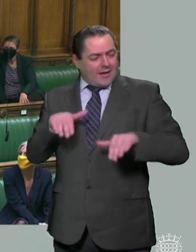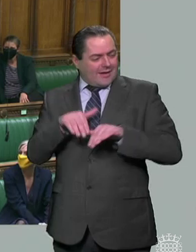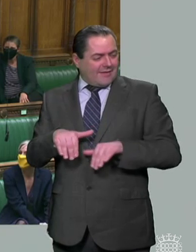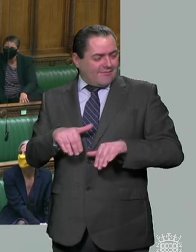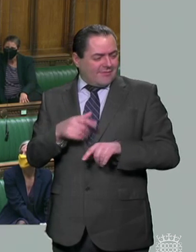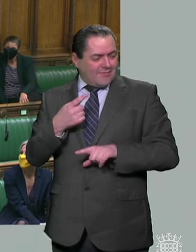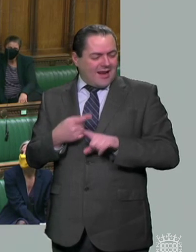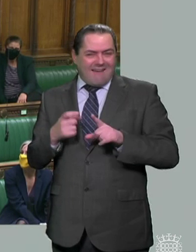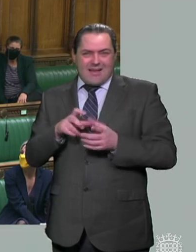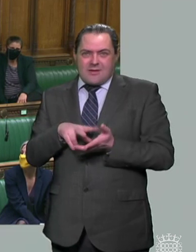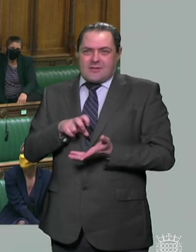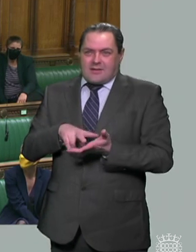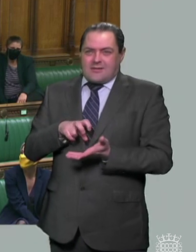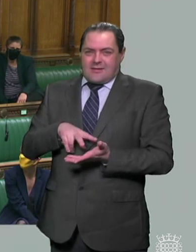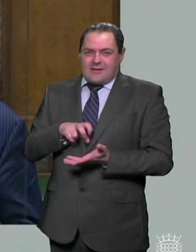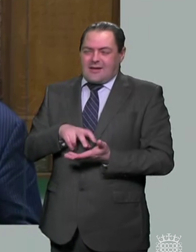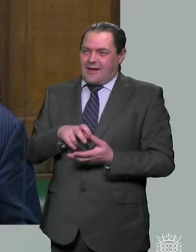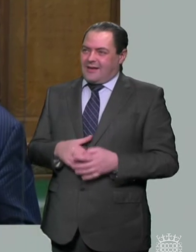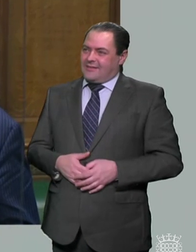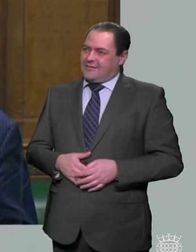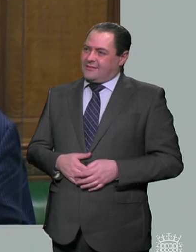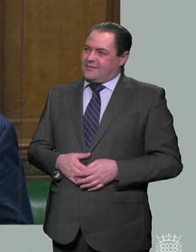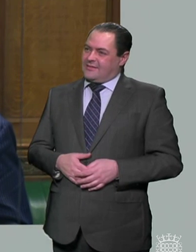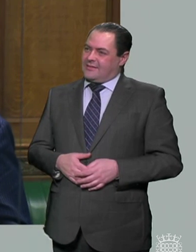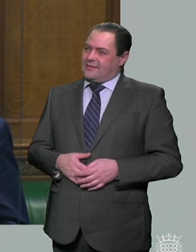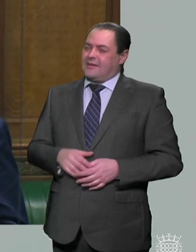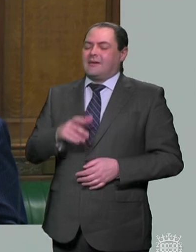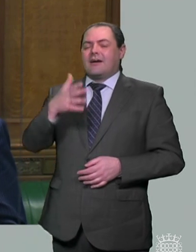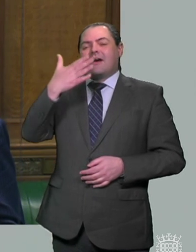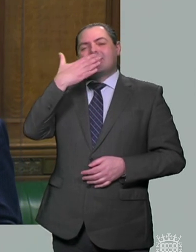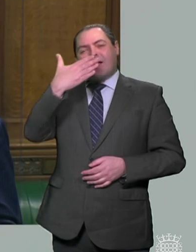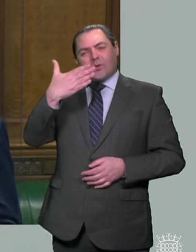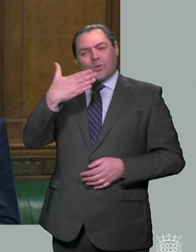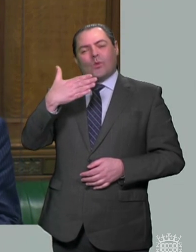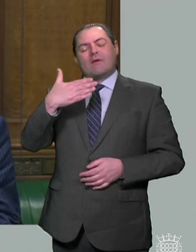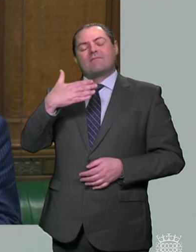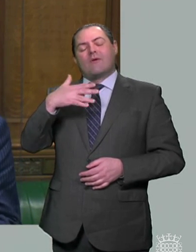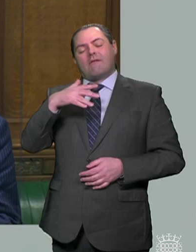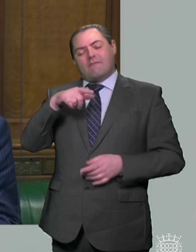I thank the Prime Minister very much for his statement and his replies.